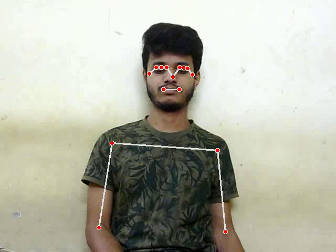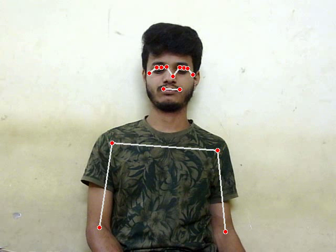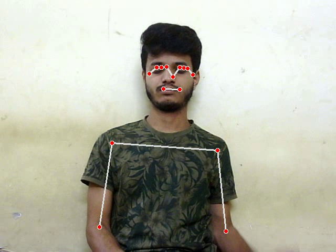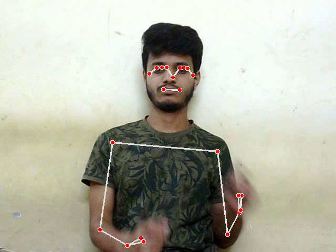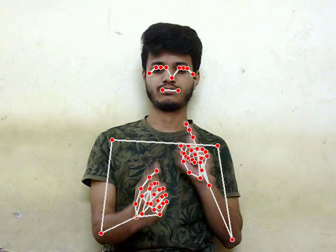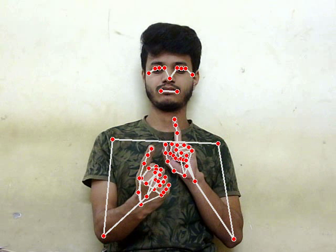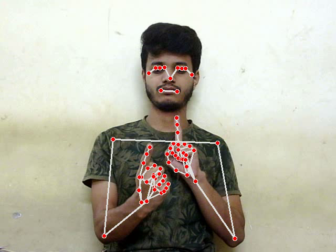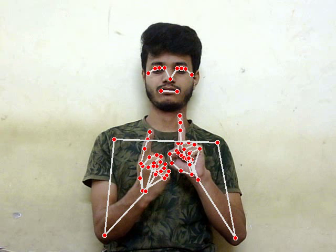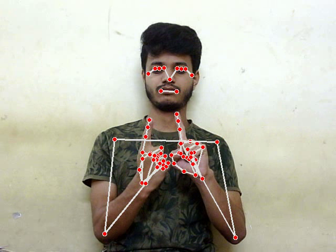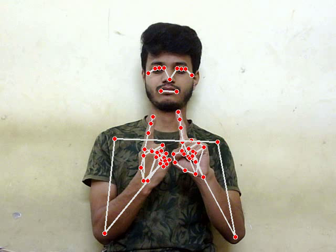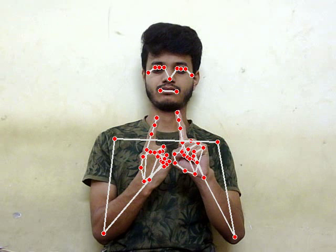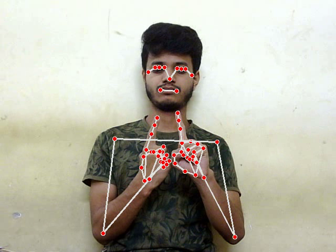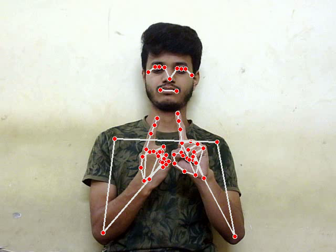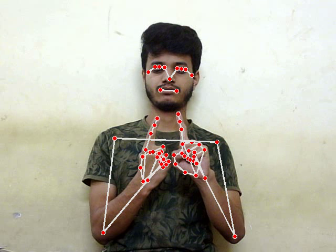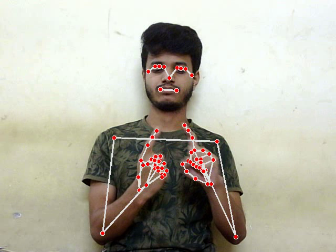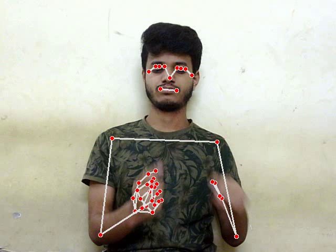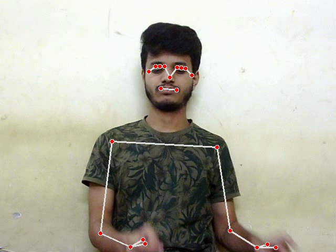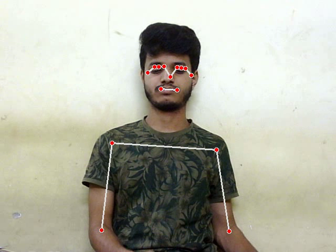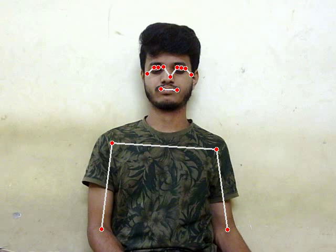meet